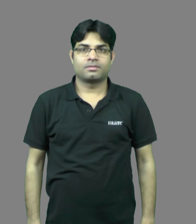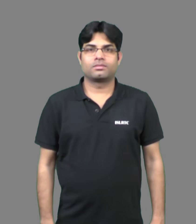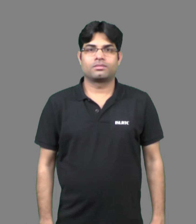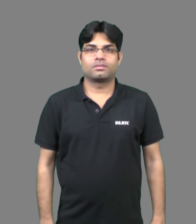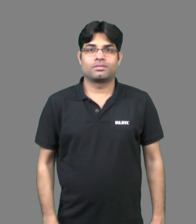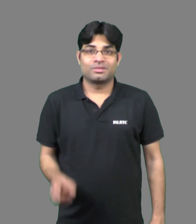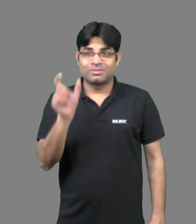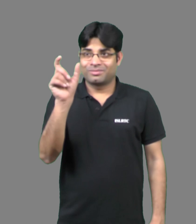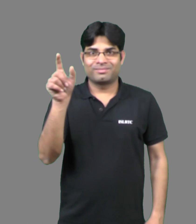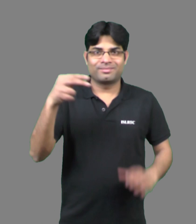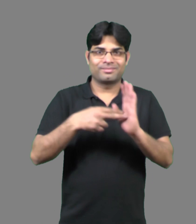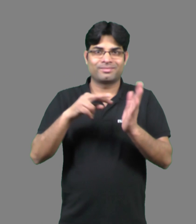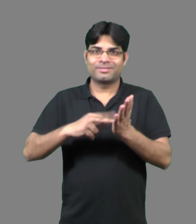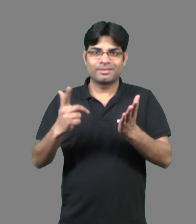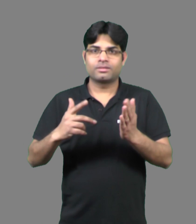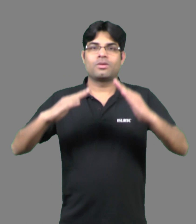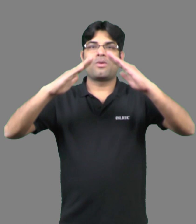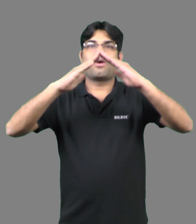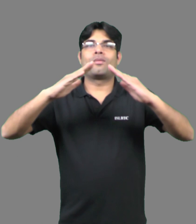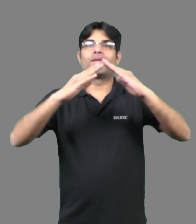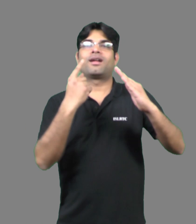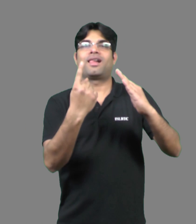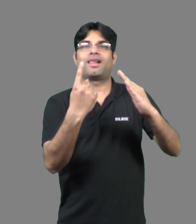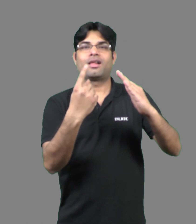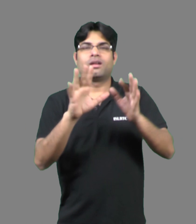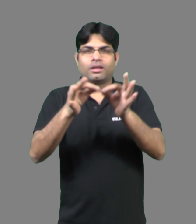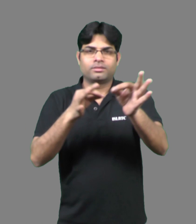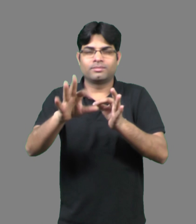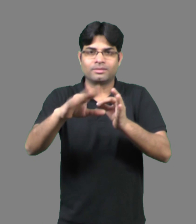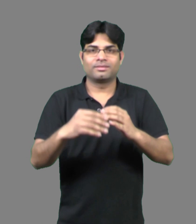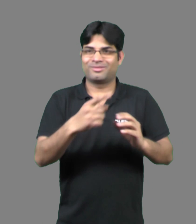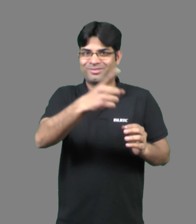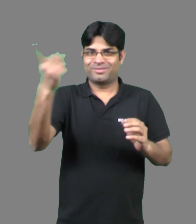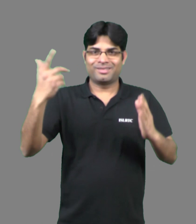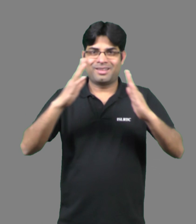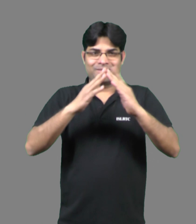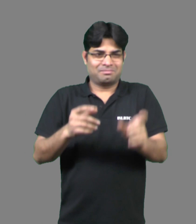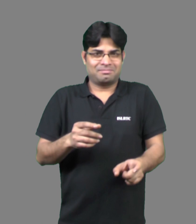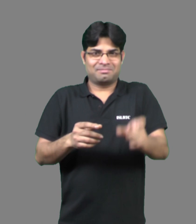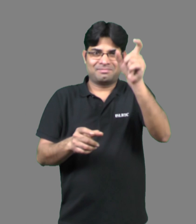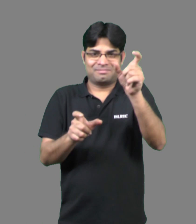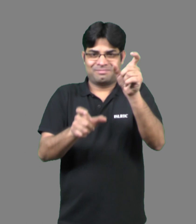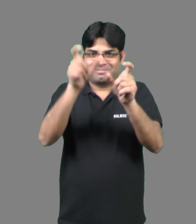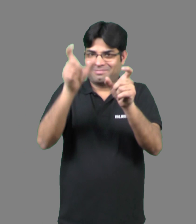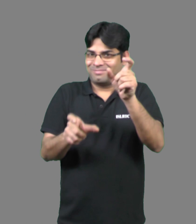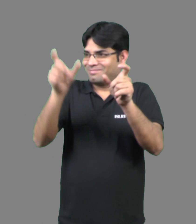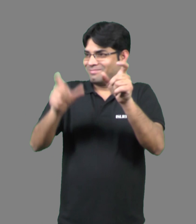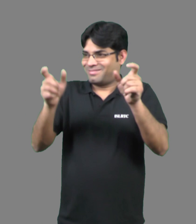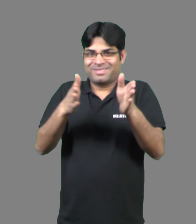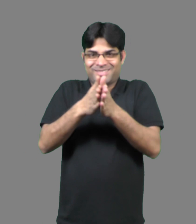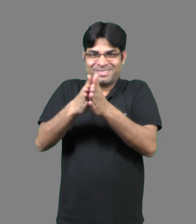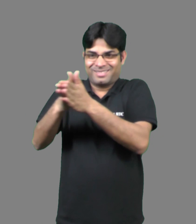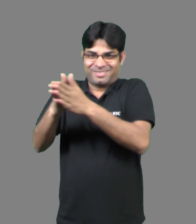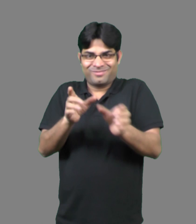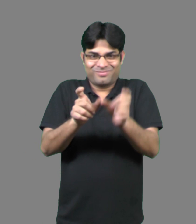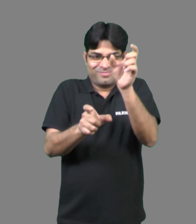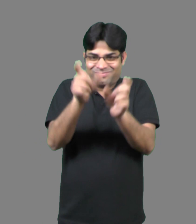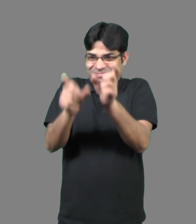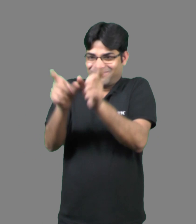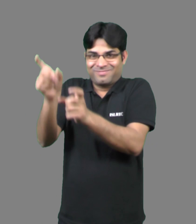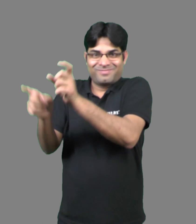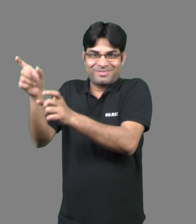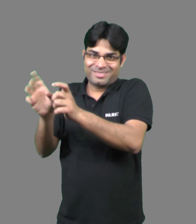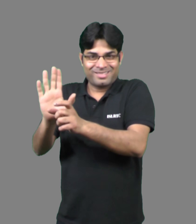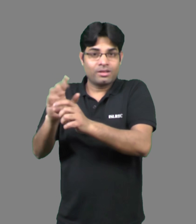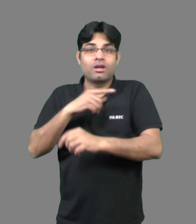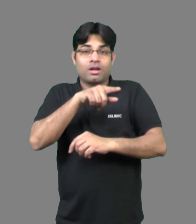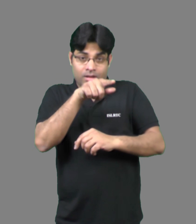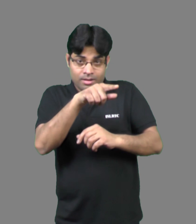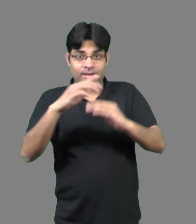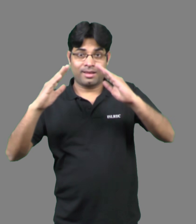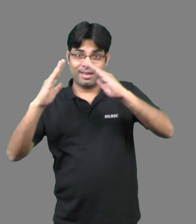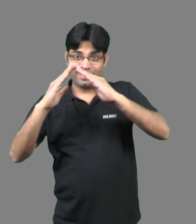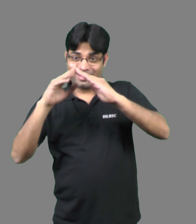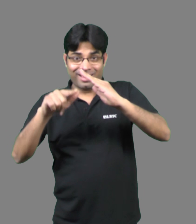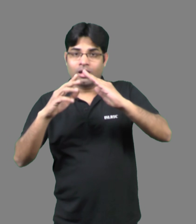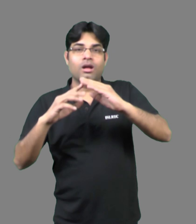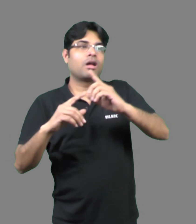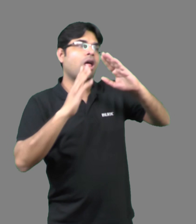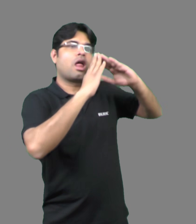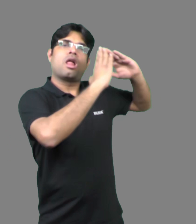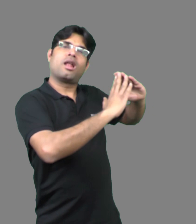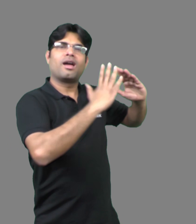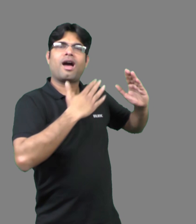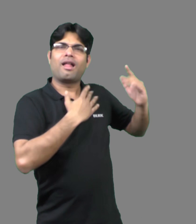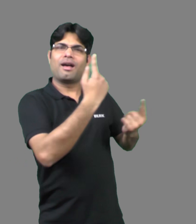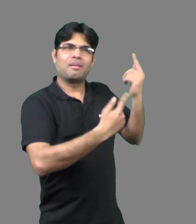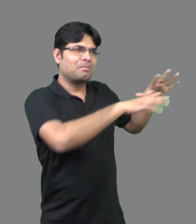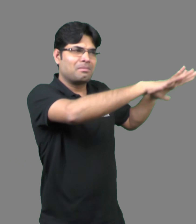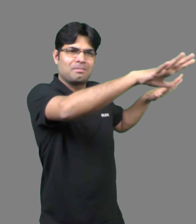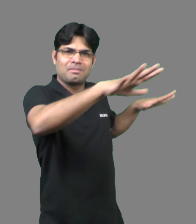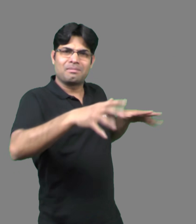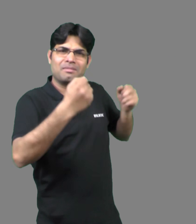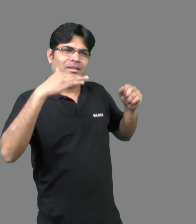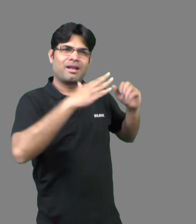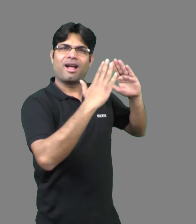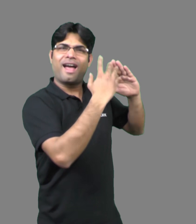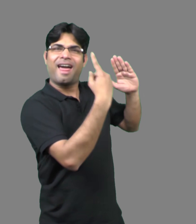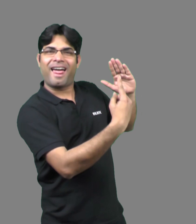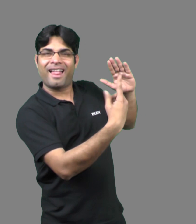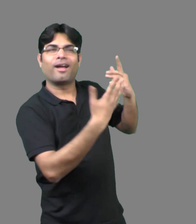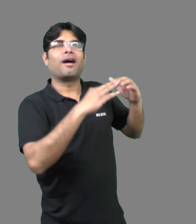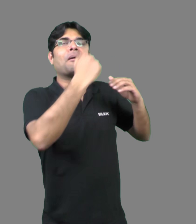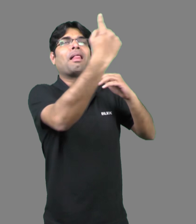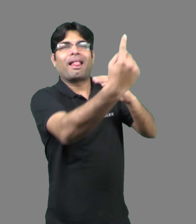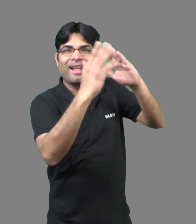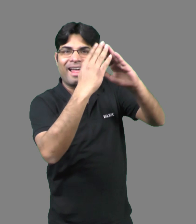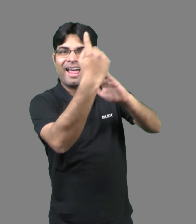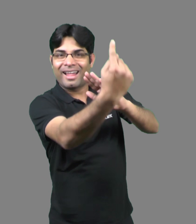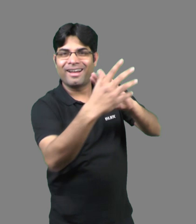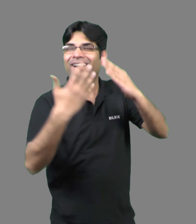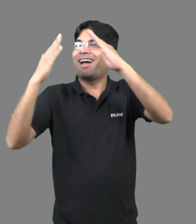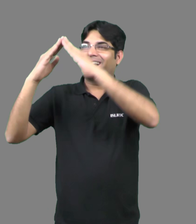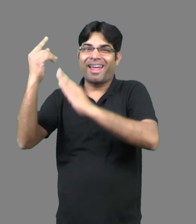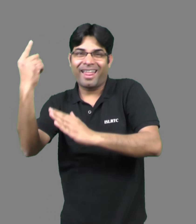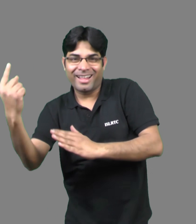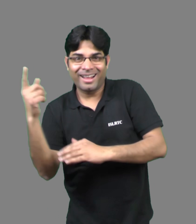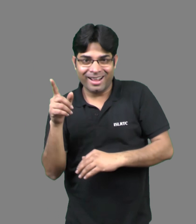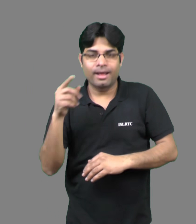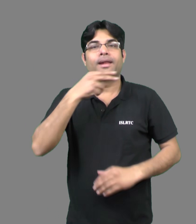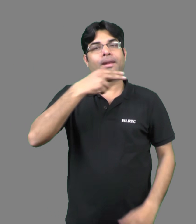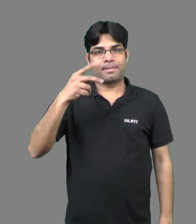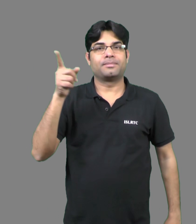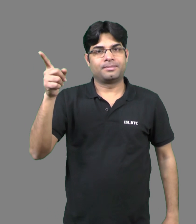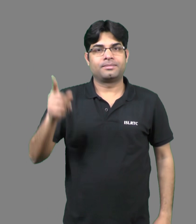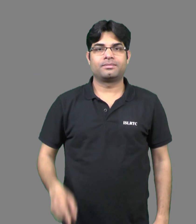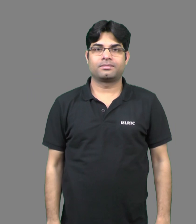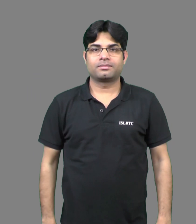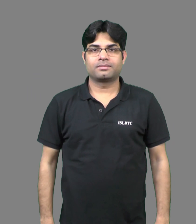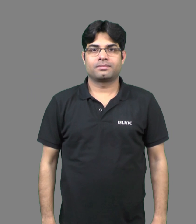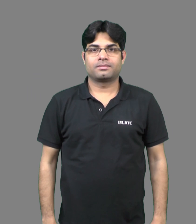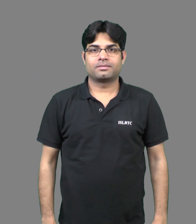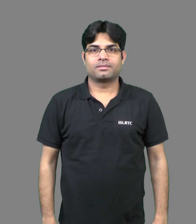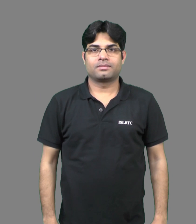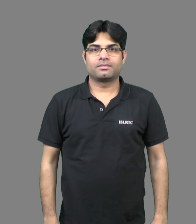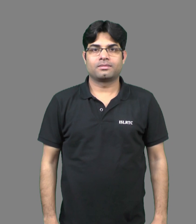Detached House